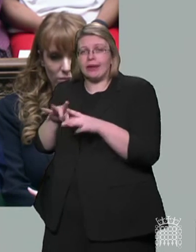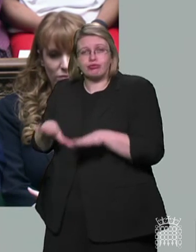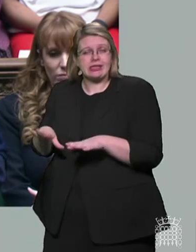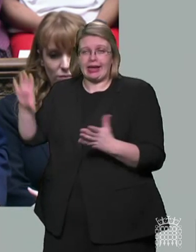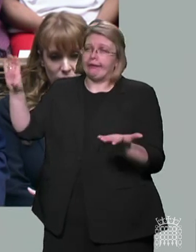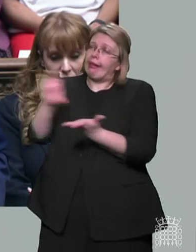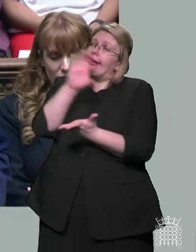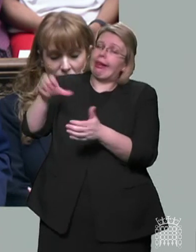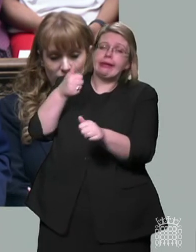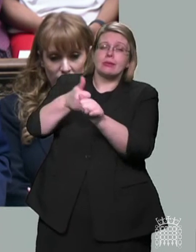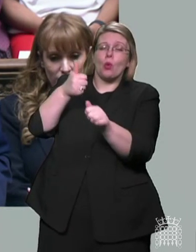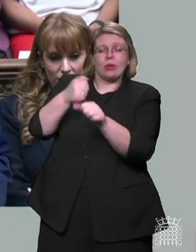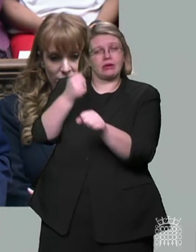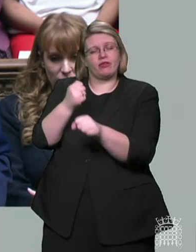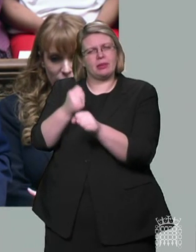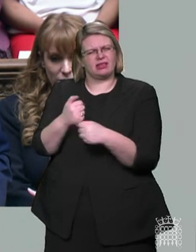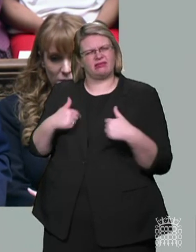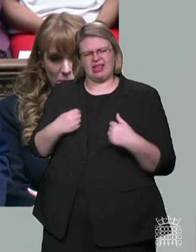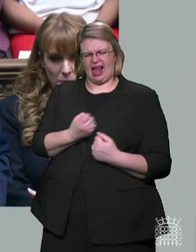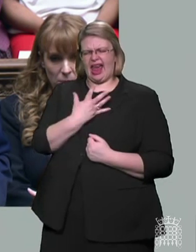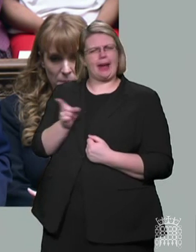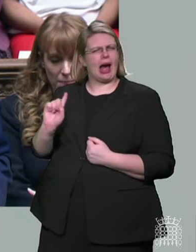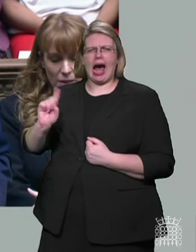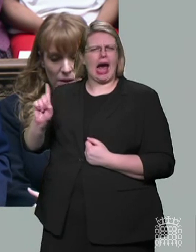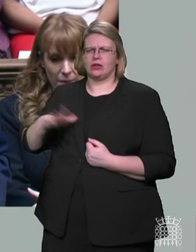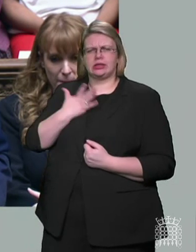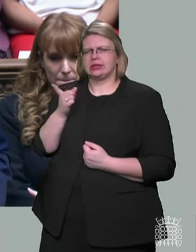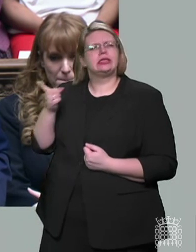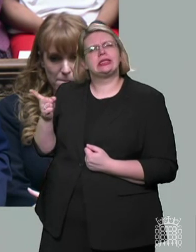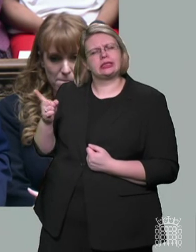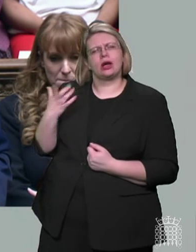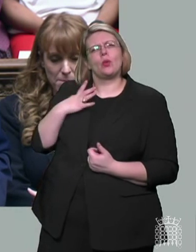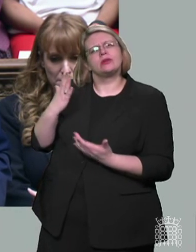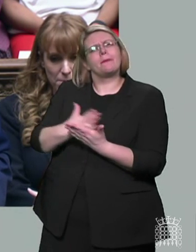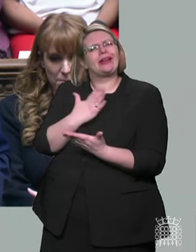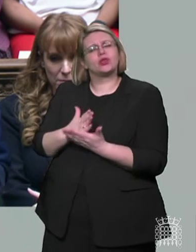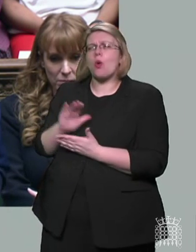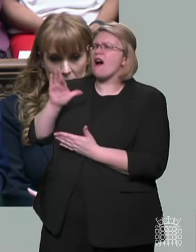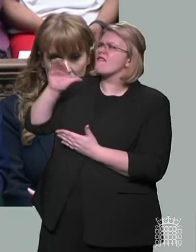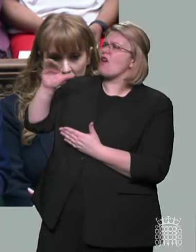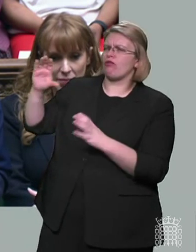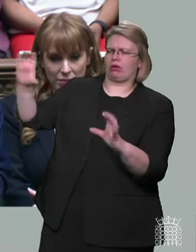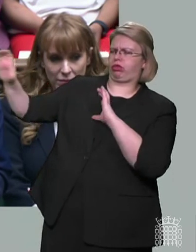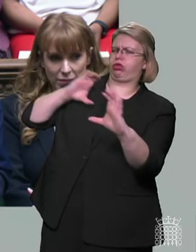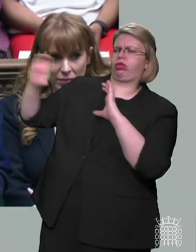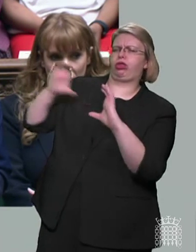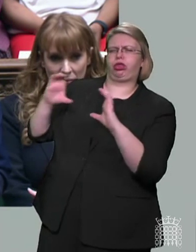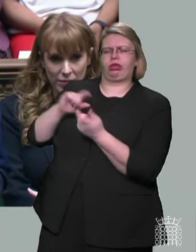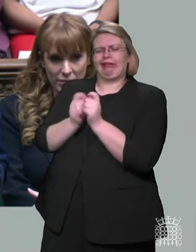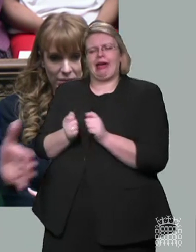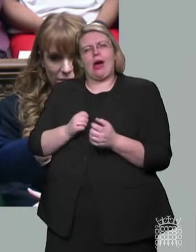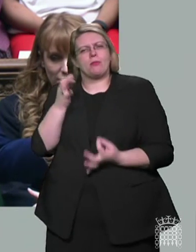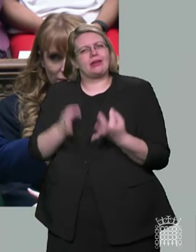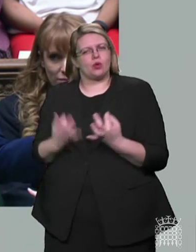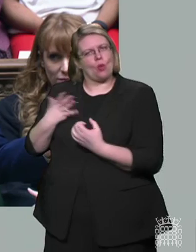Labour has proposed amendments that would protect our democracy from the flood of foreign money drowning our politics.